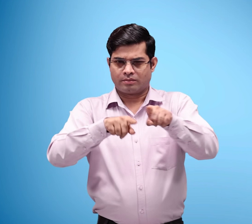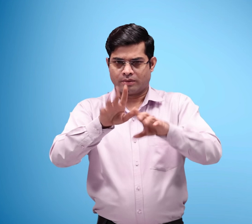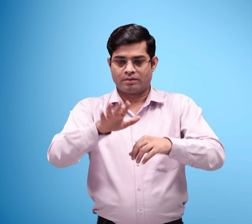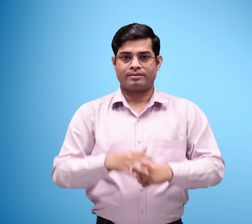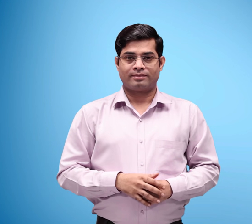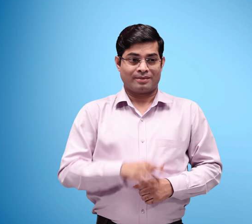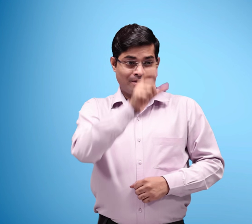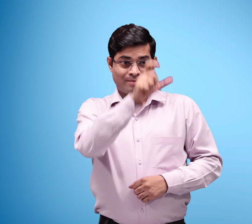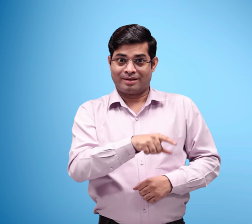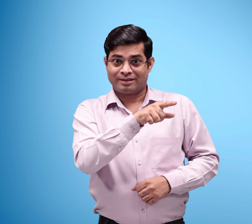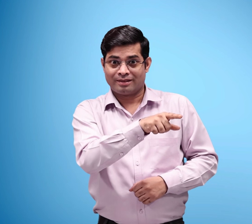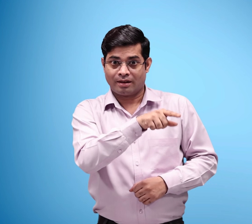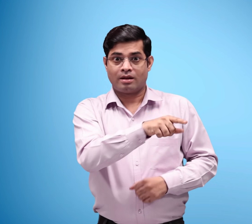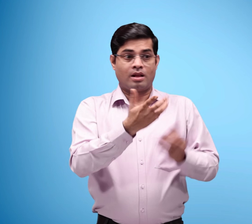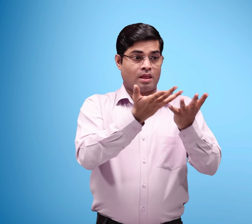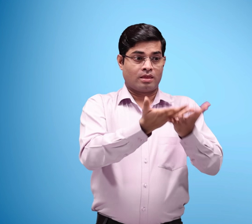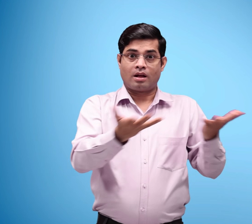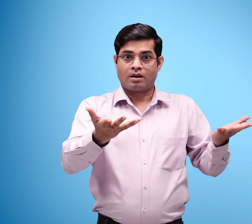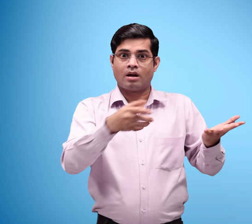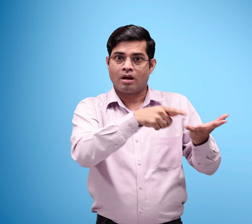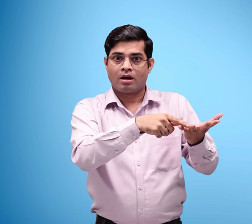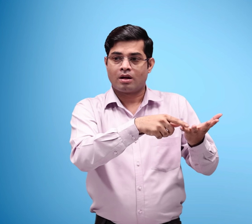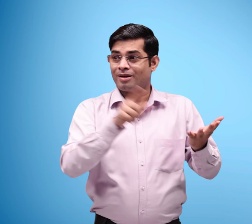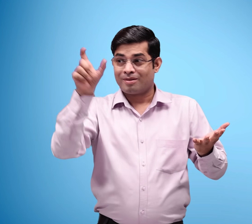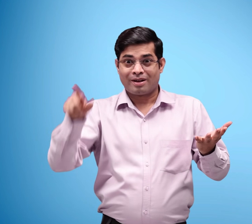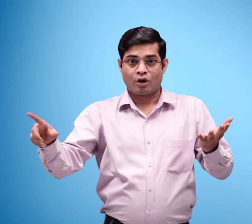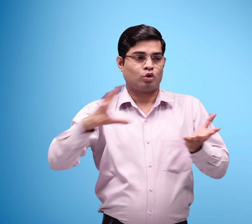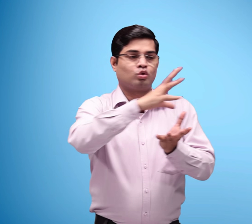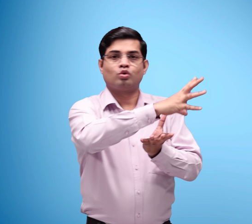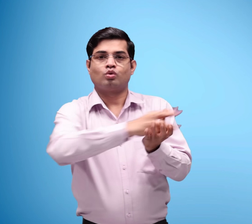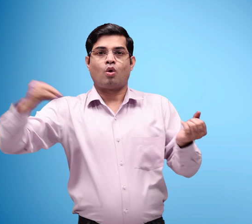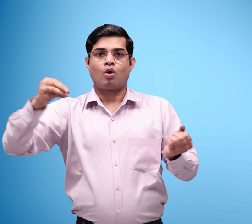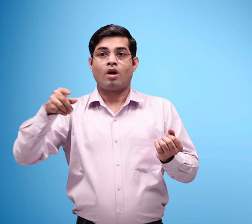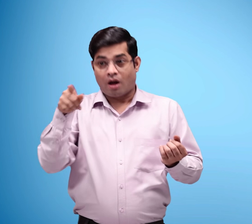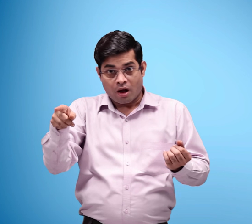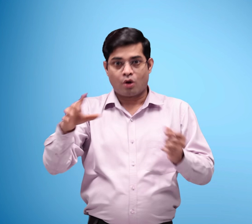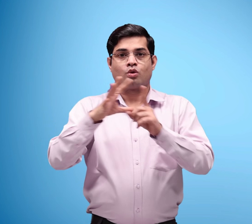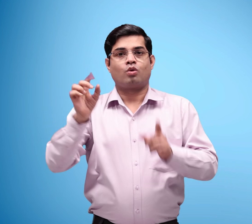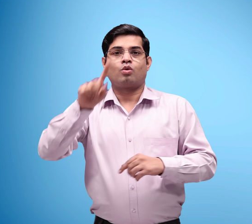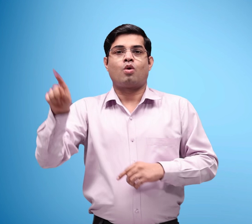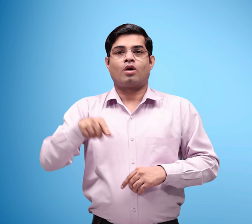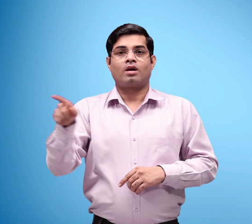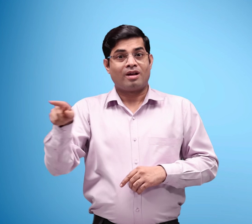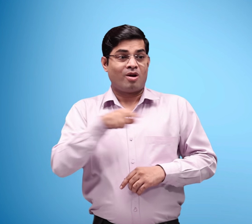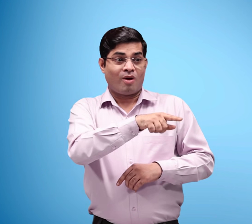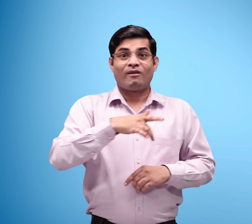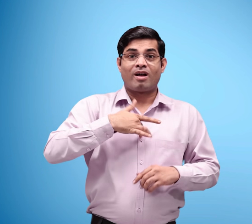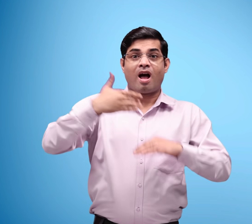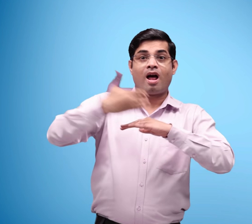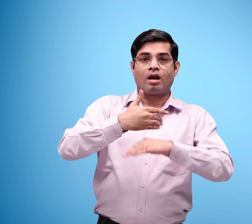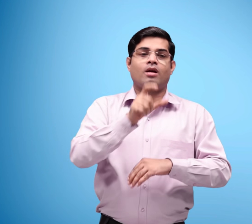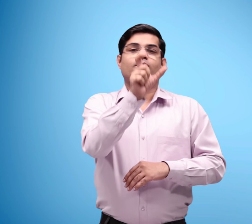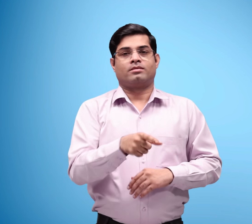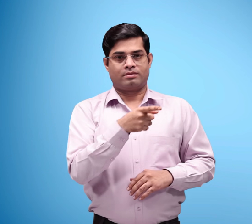if someone‘s belongings are stolen, then that person is a victim.